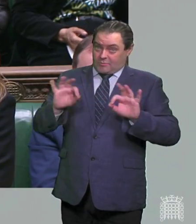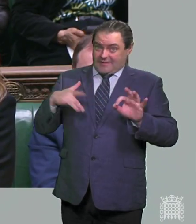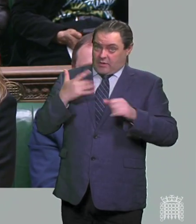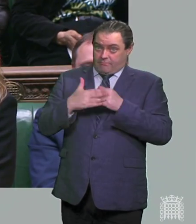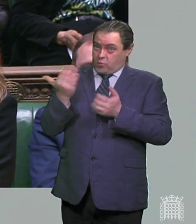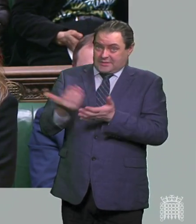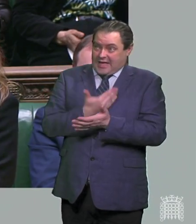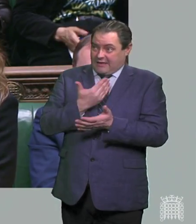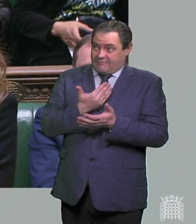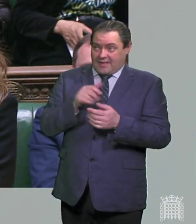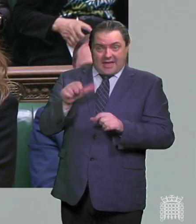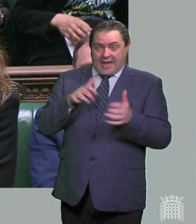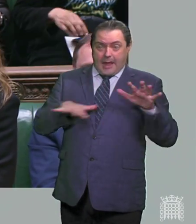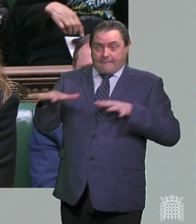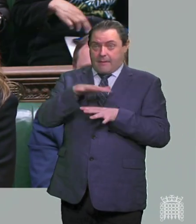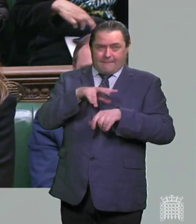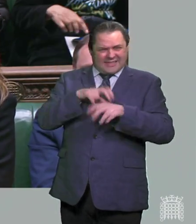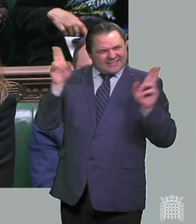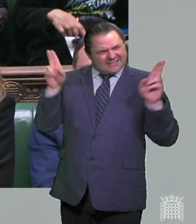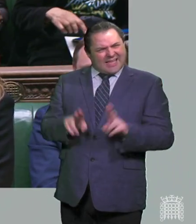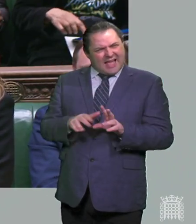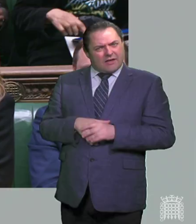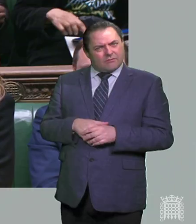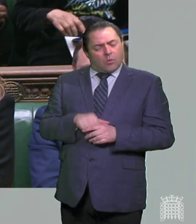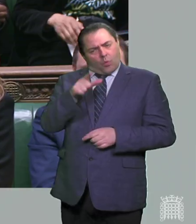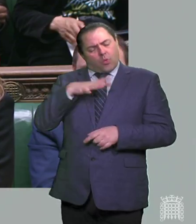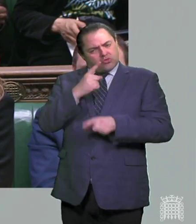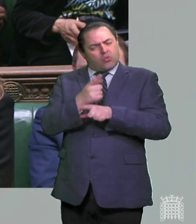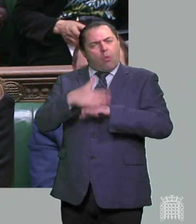Neighbourhood policing has gone down, not up. Let us talk about crime.